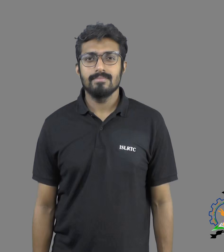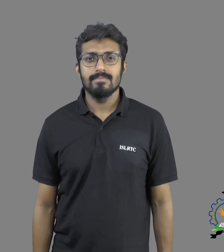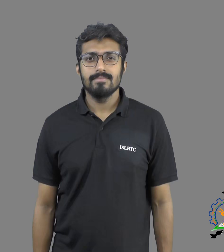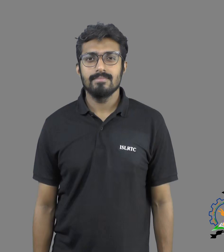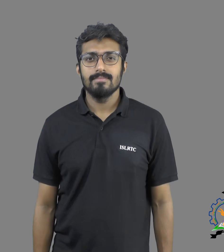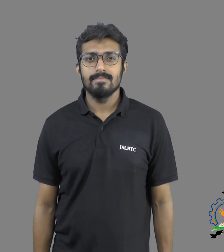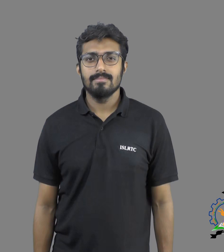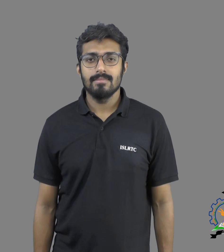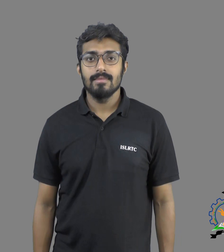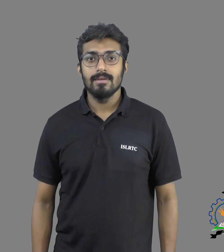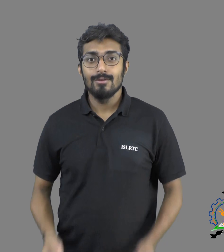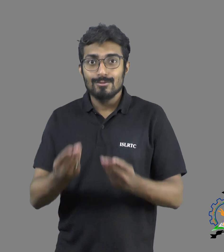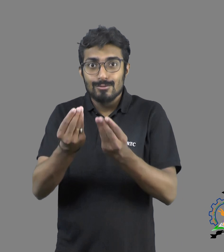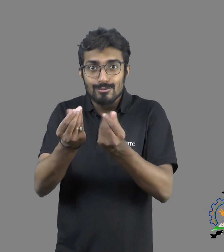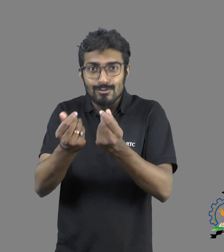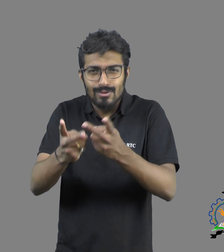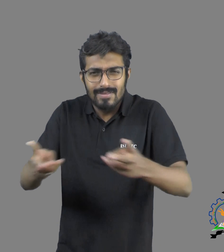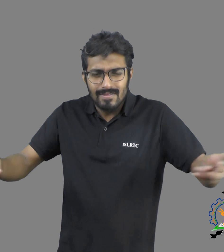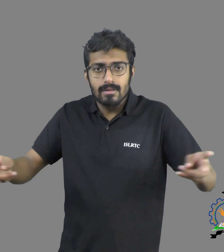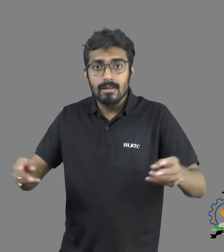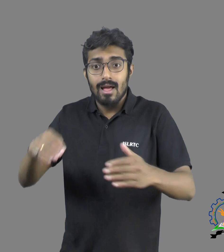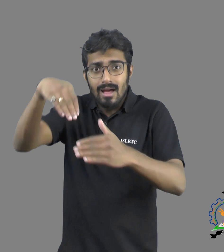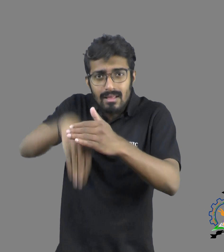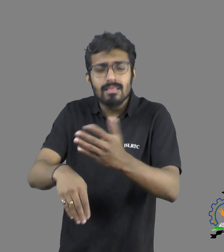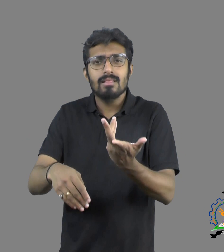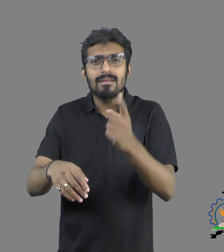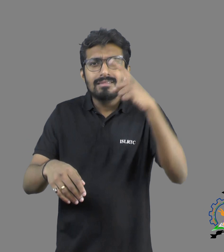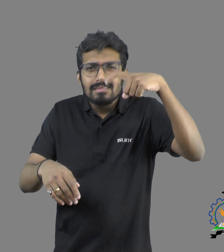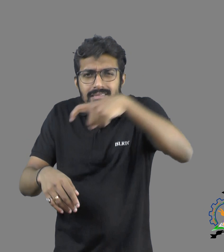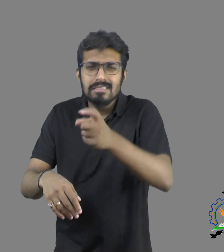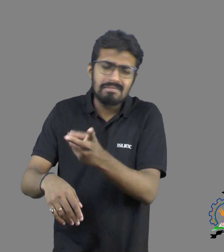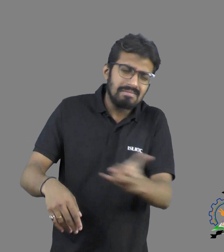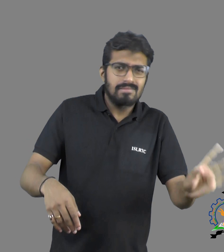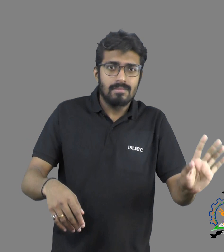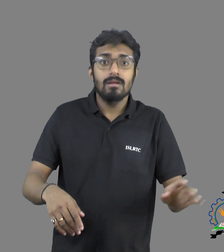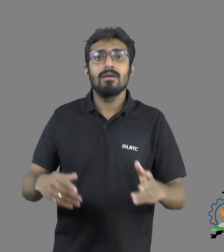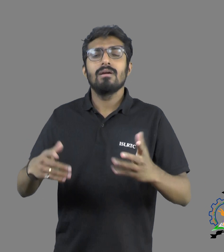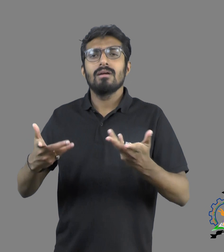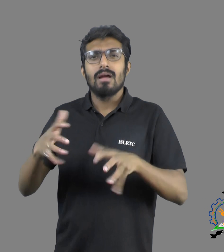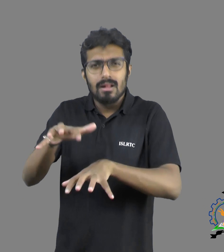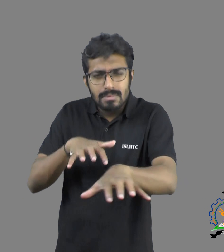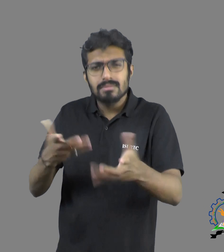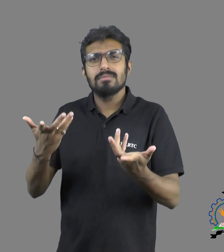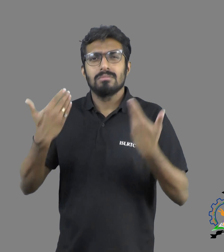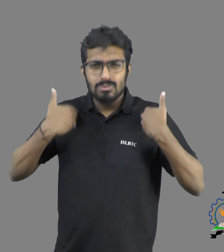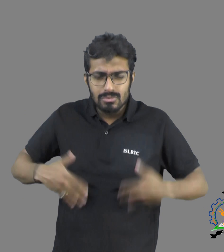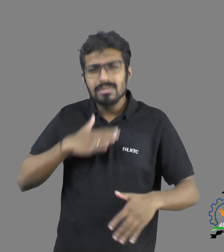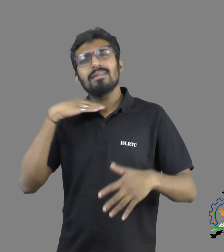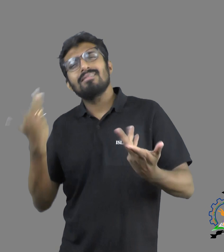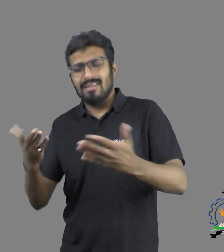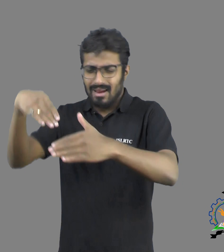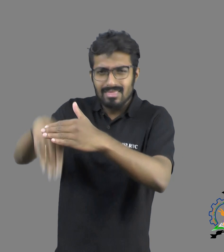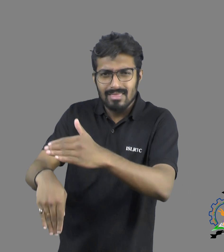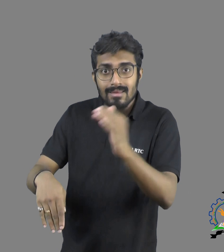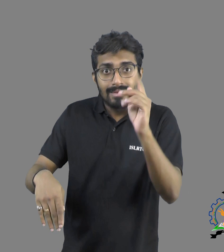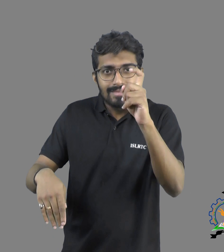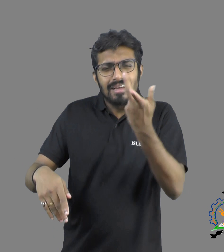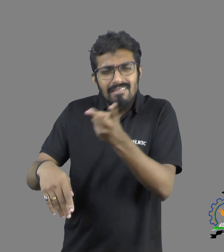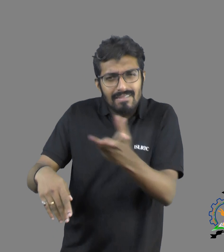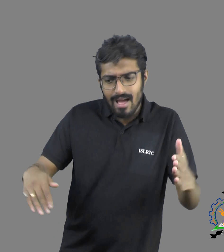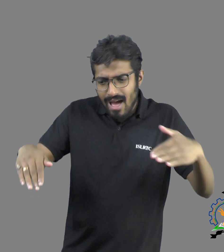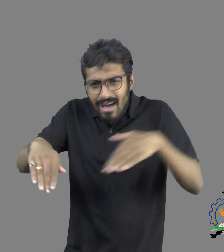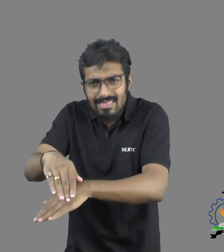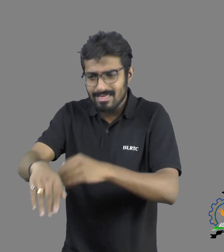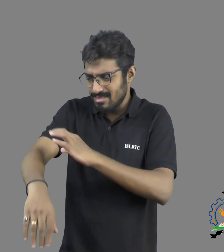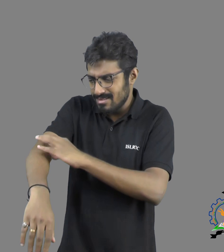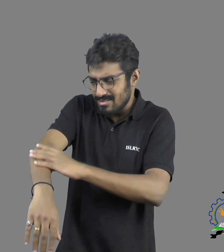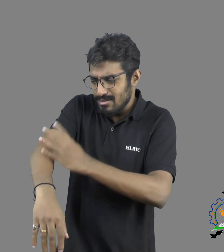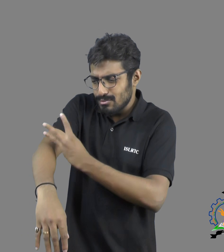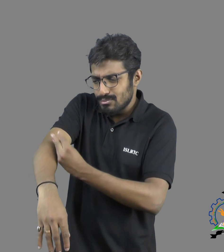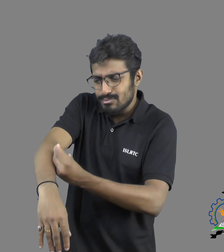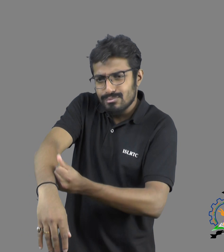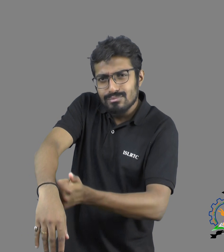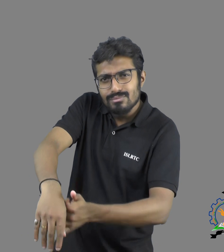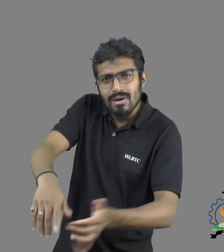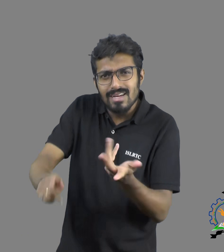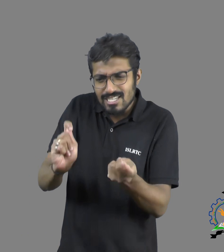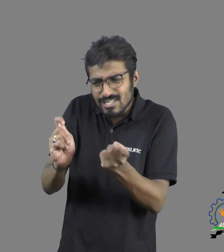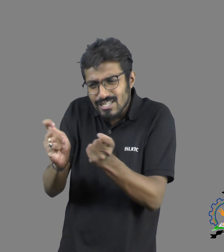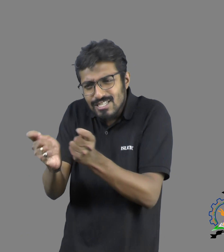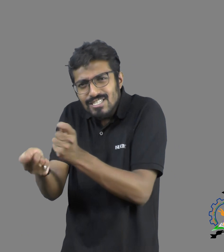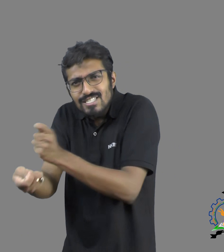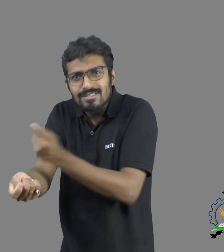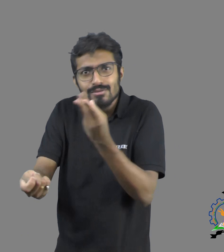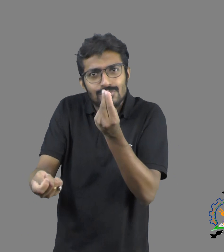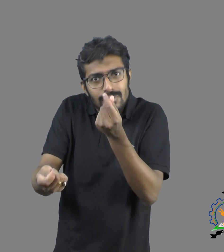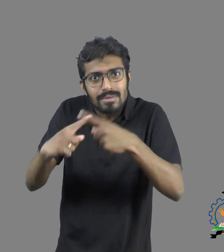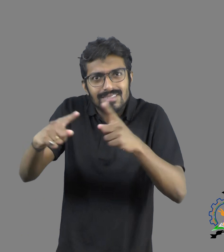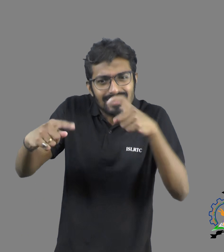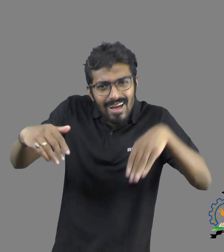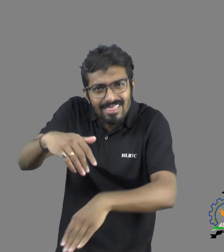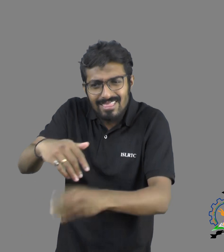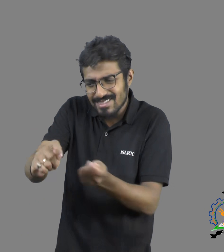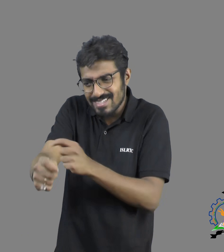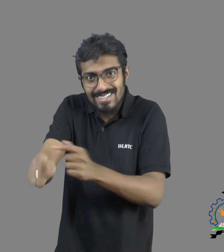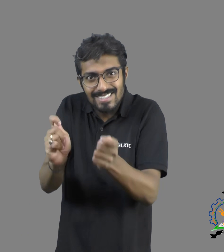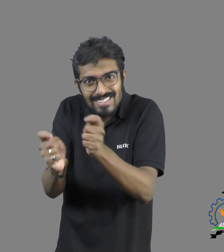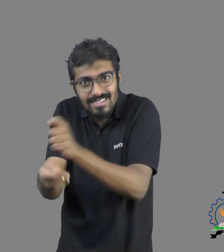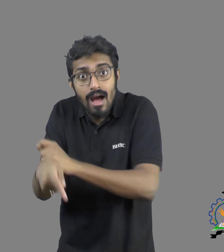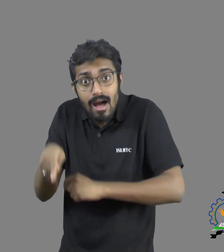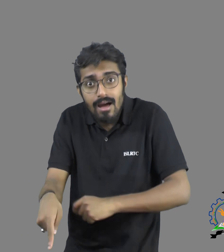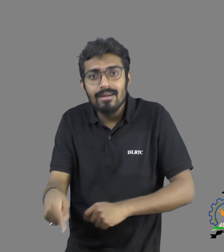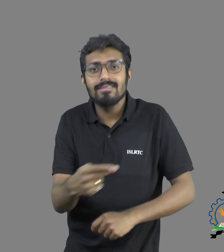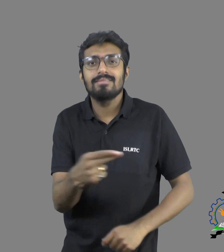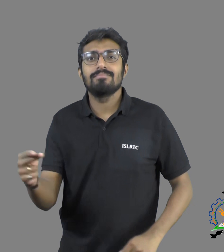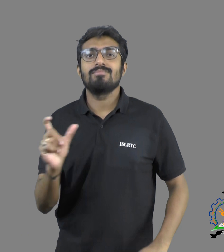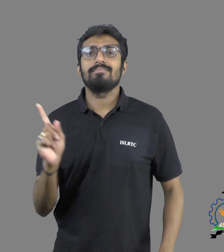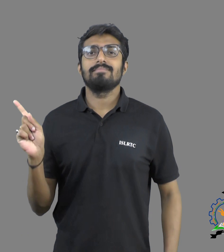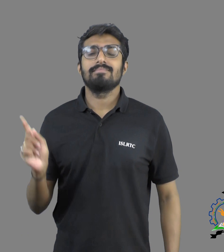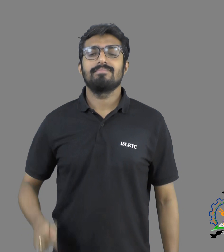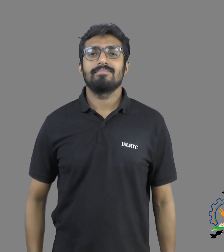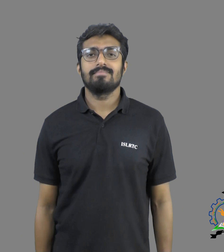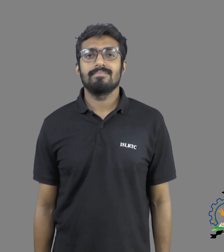Biological Weathering